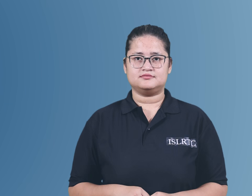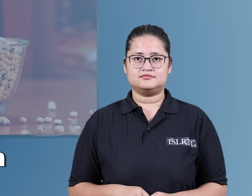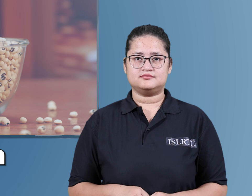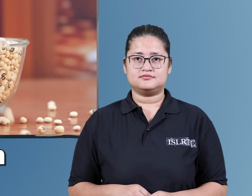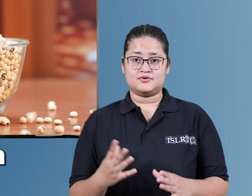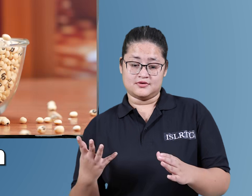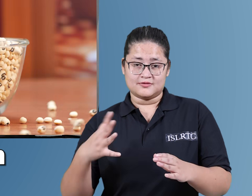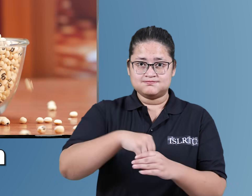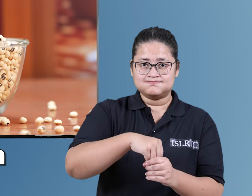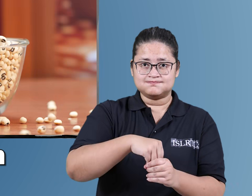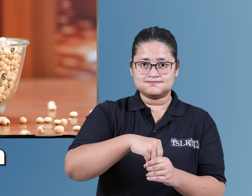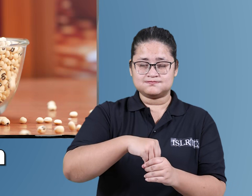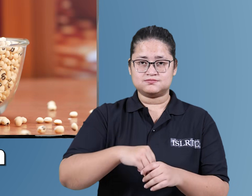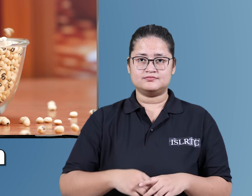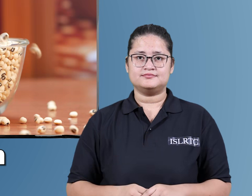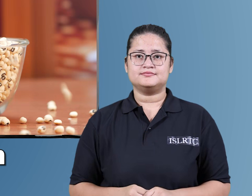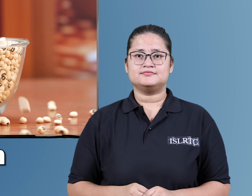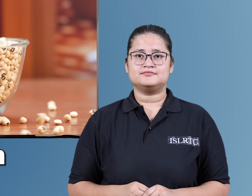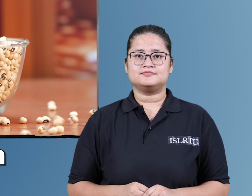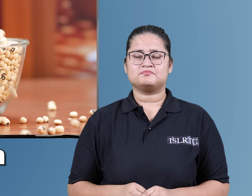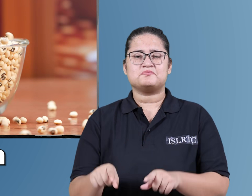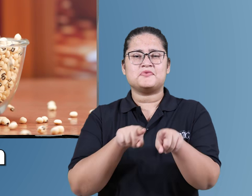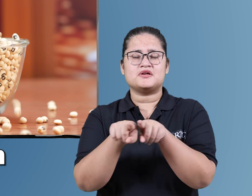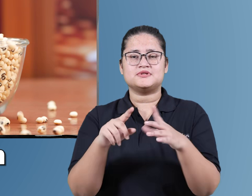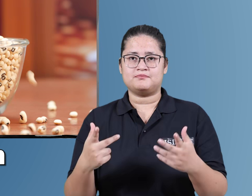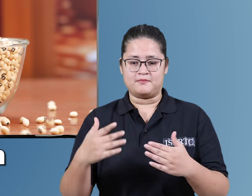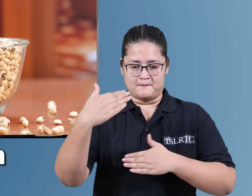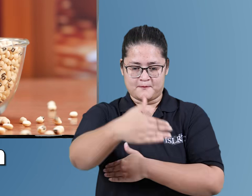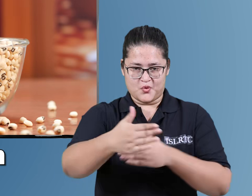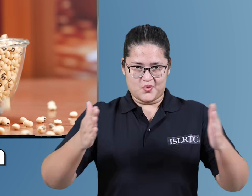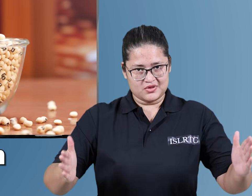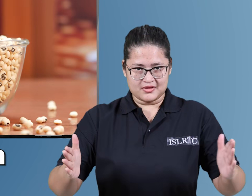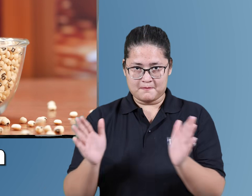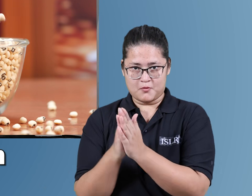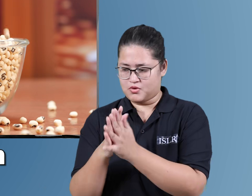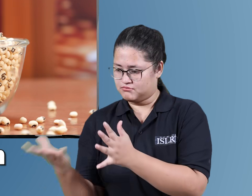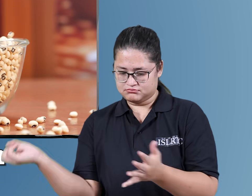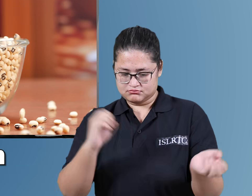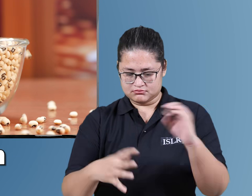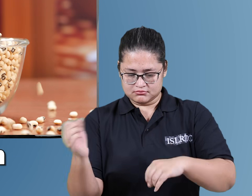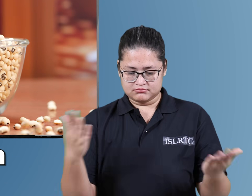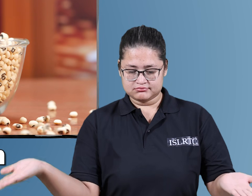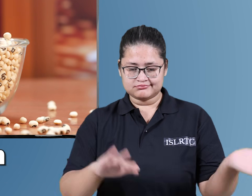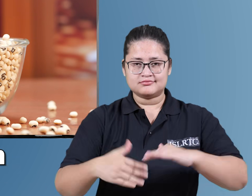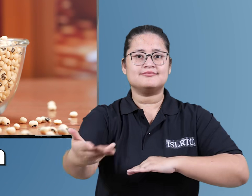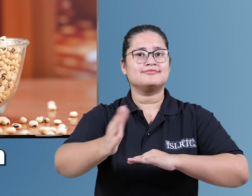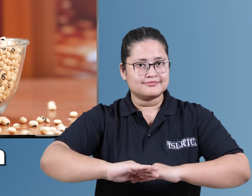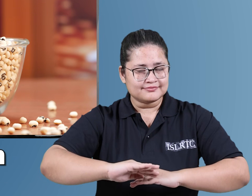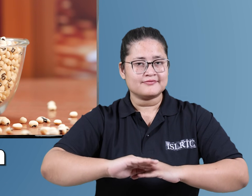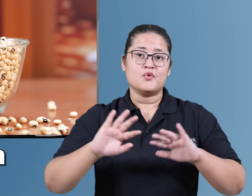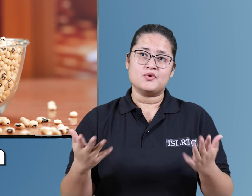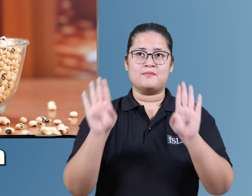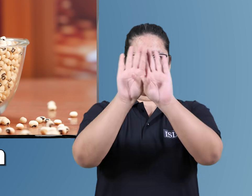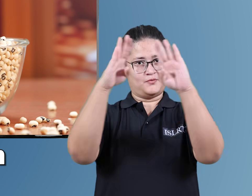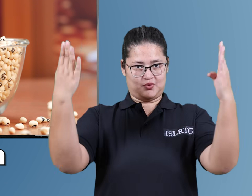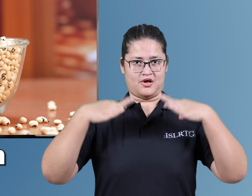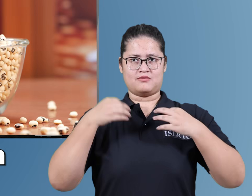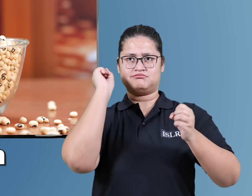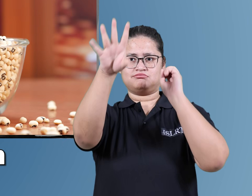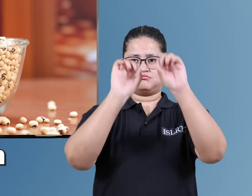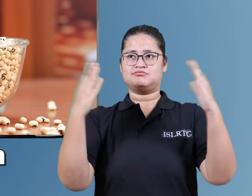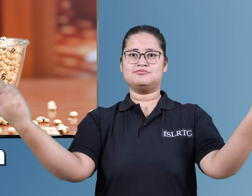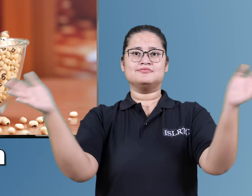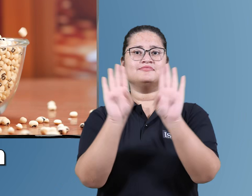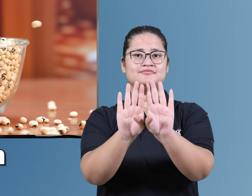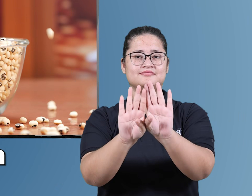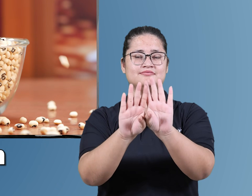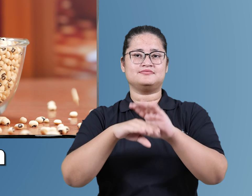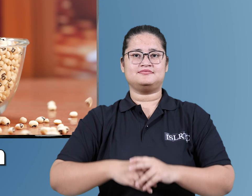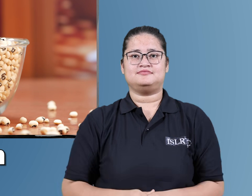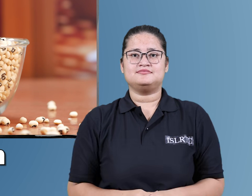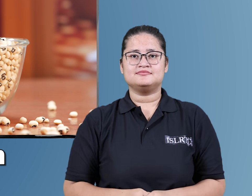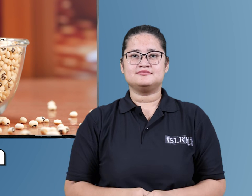Contain The word contain means to hold or have something within. For example, the box can contain all of my books or the cupboard contains all my clothes.